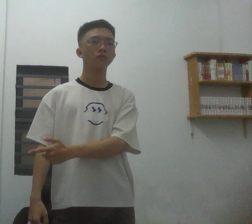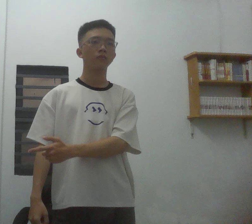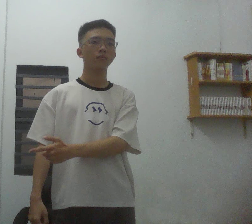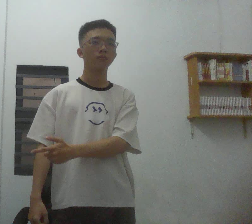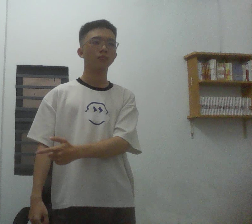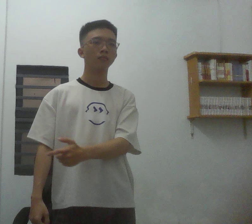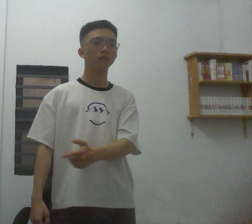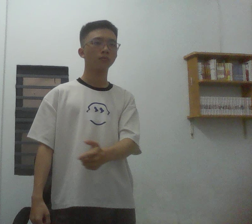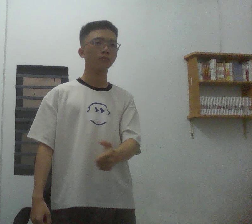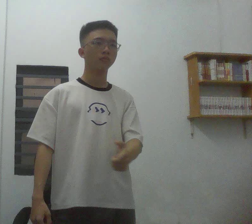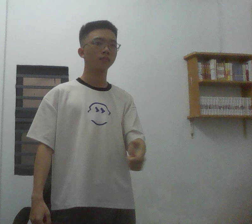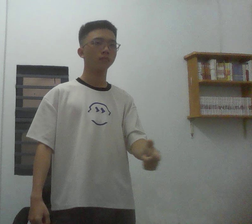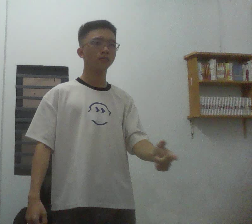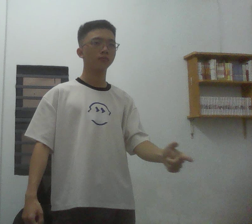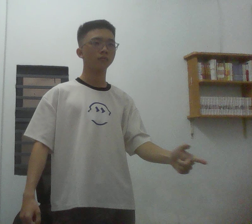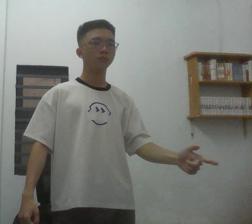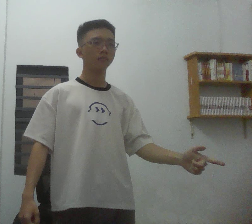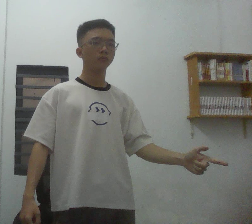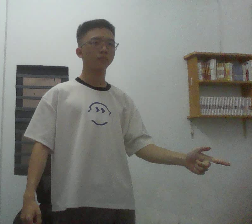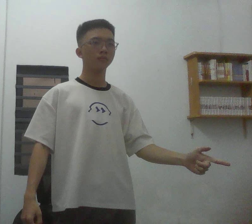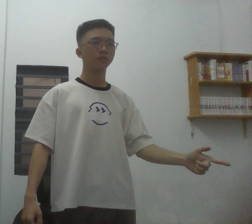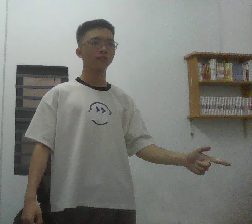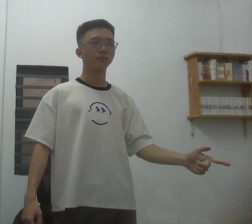cac ban